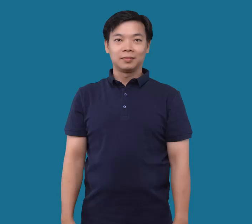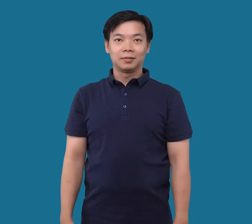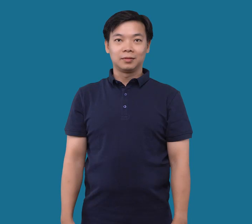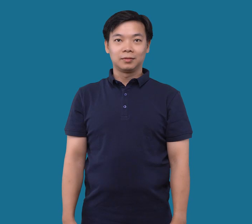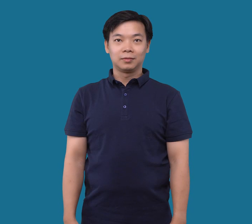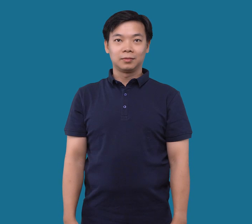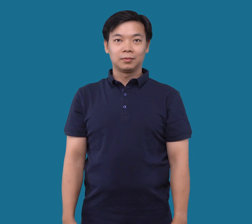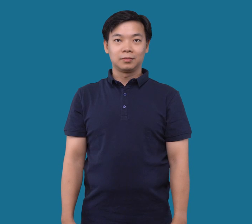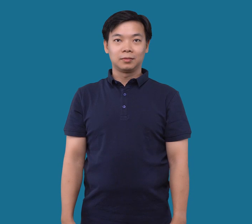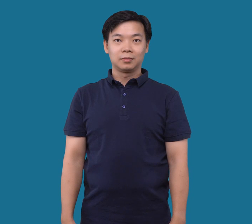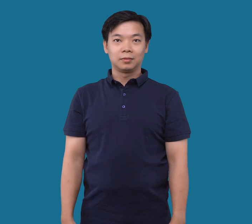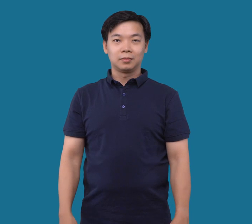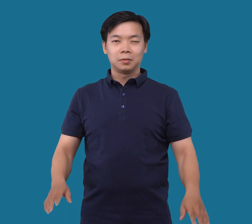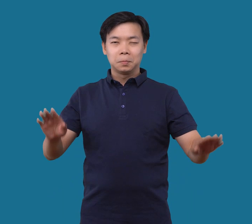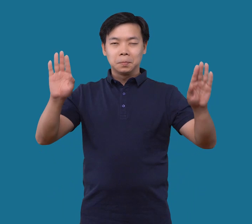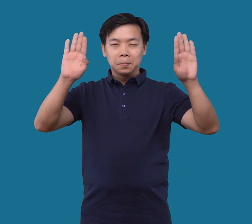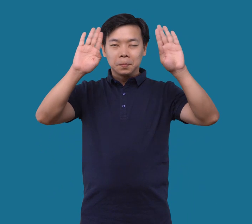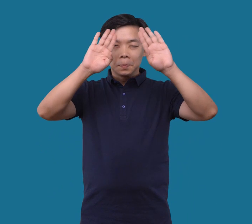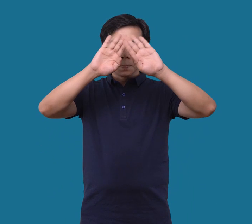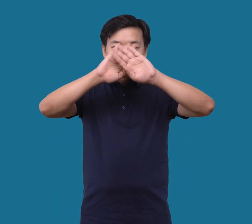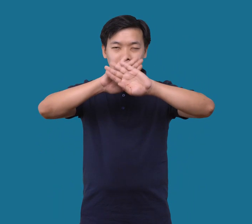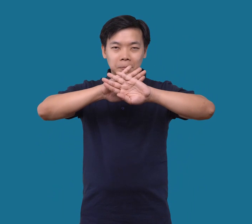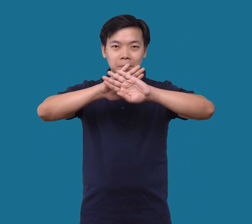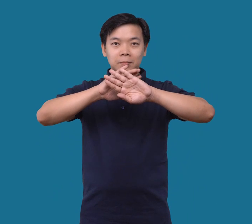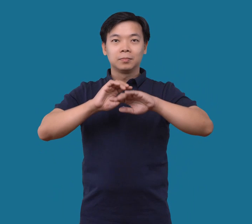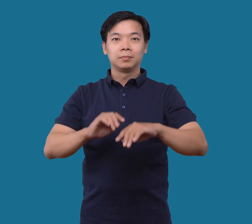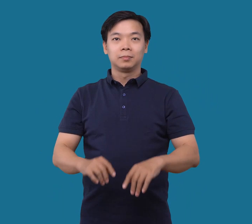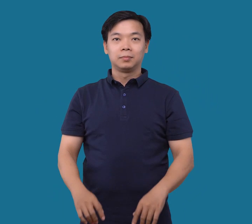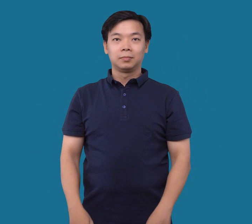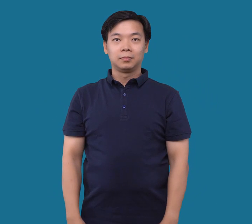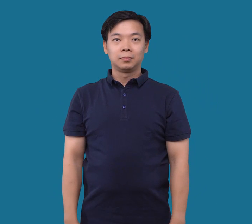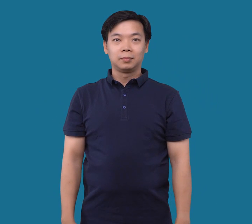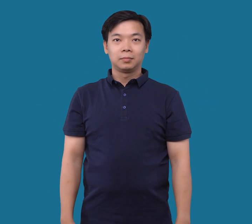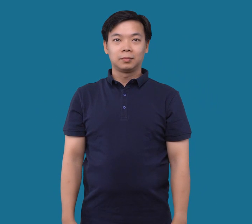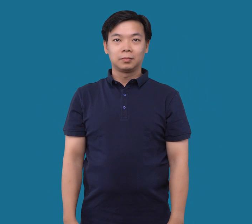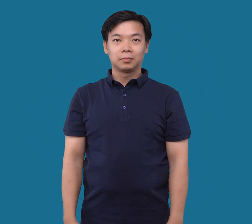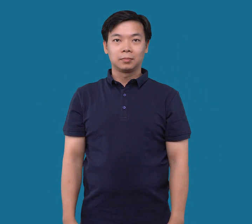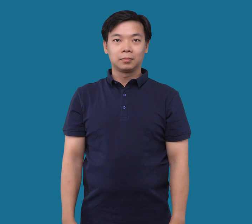ban đêm